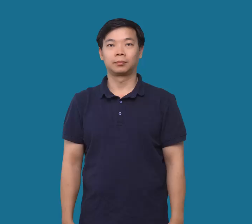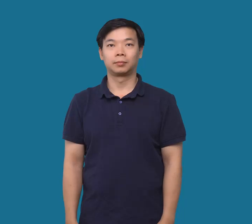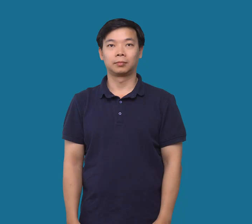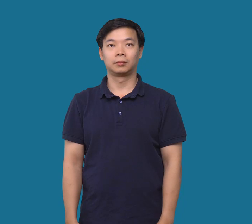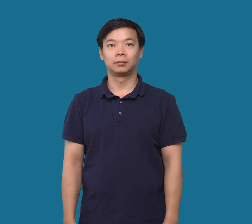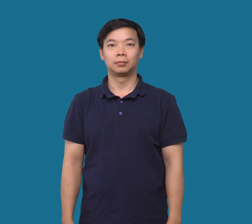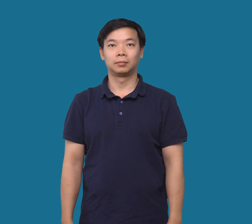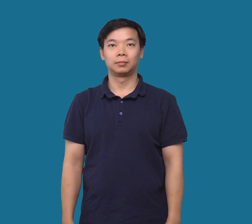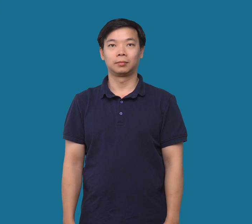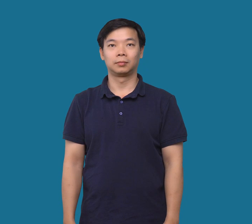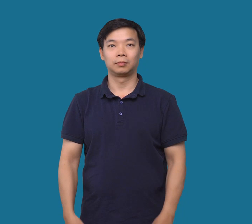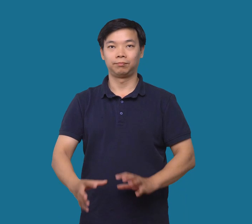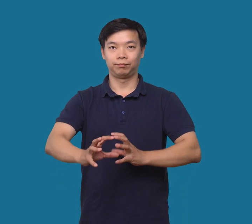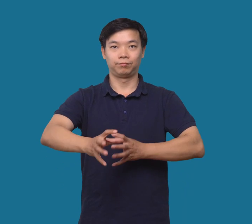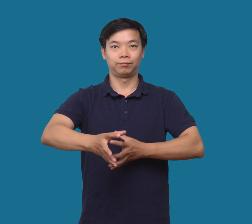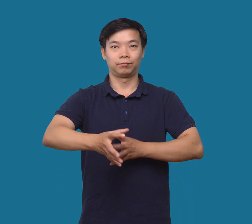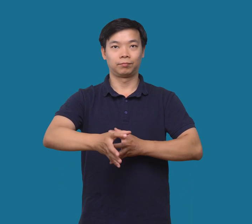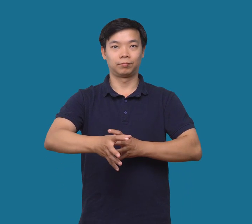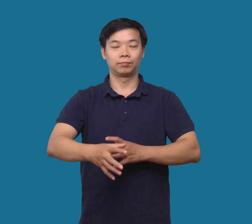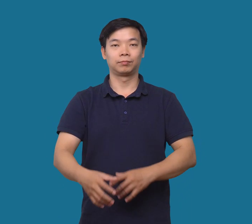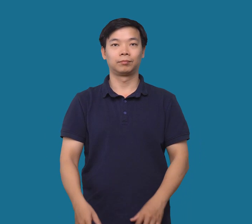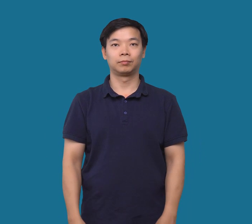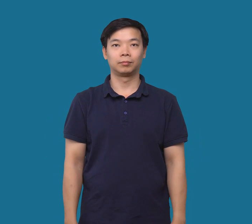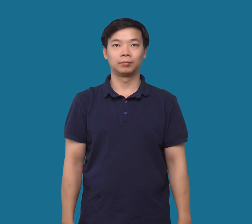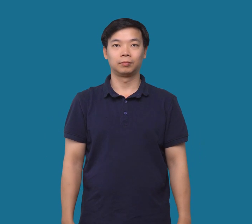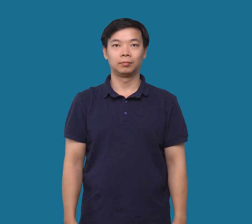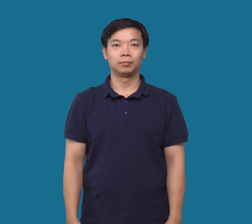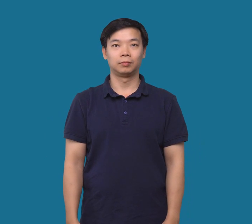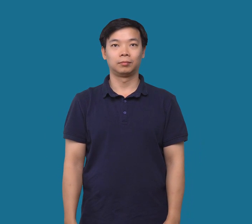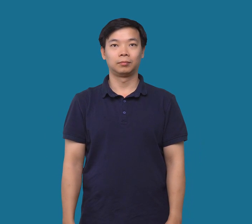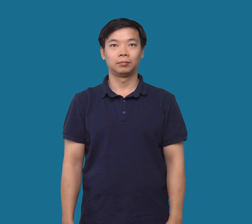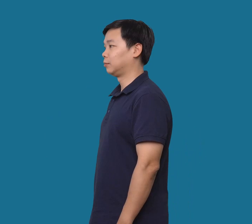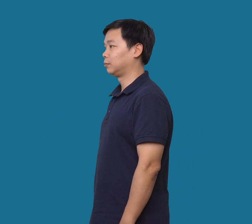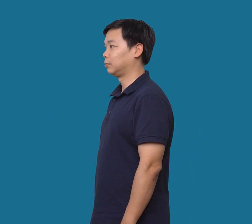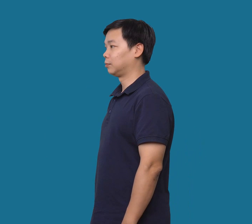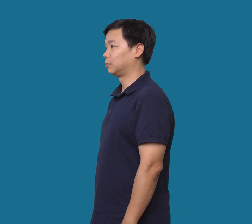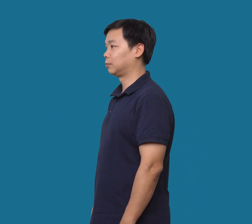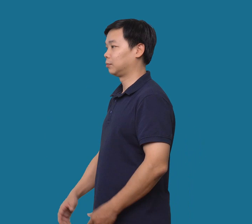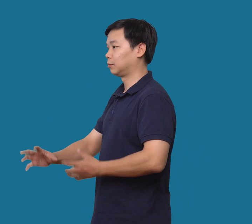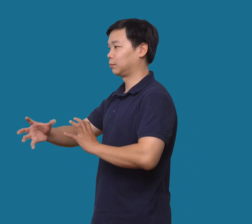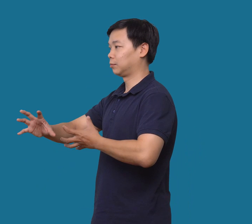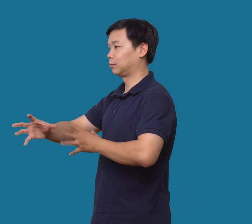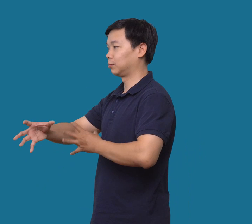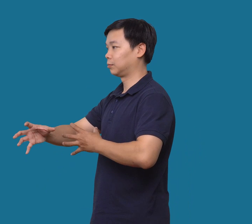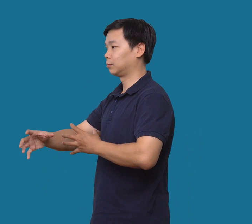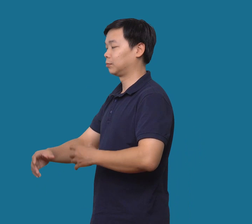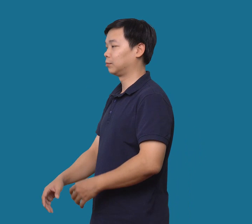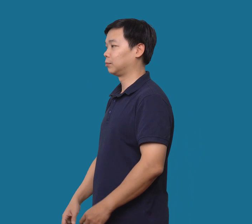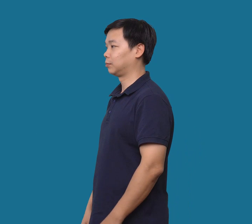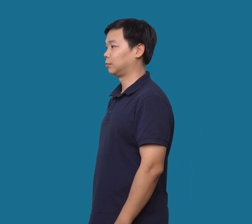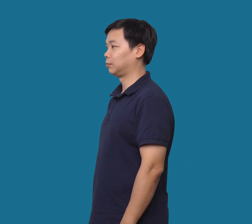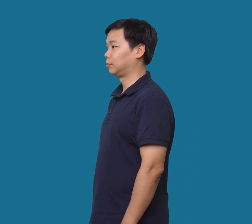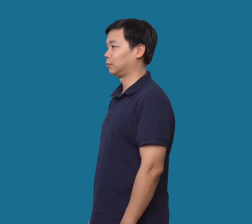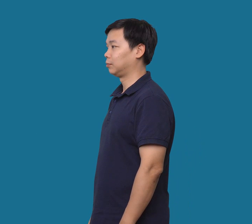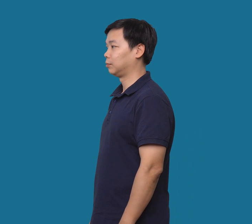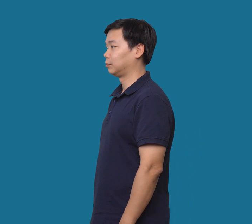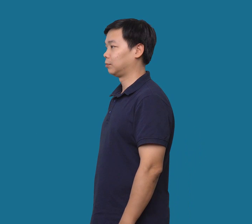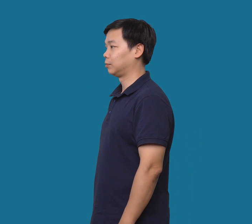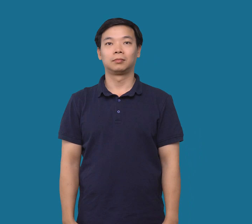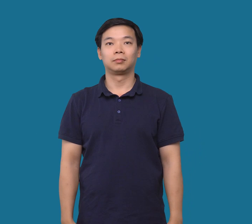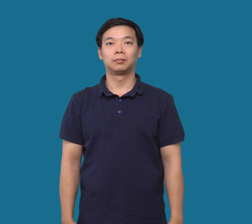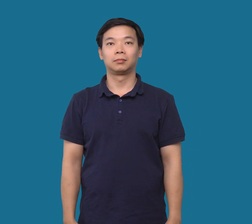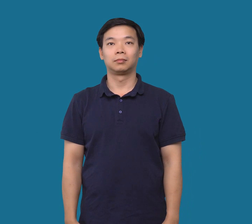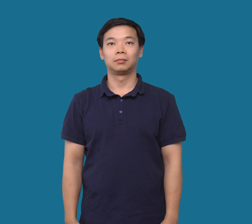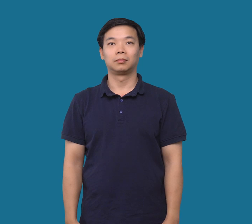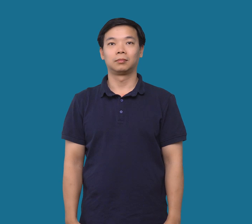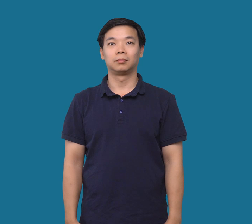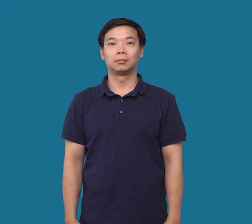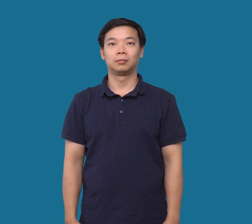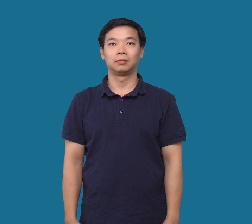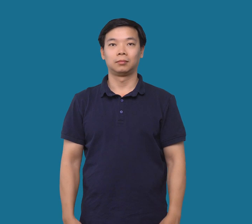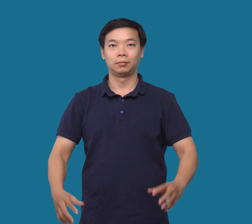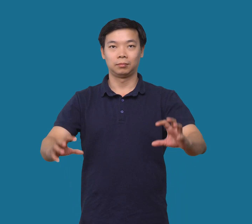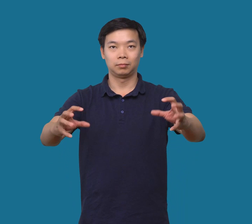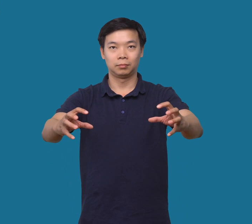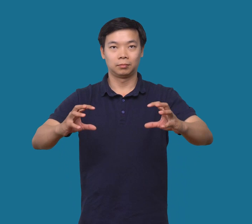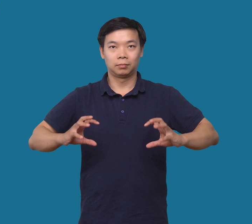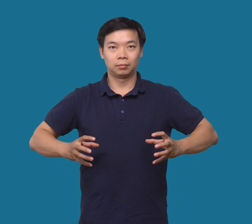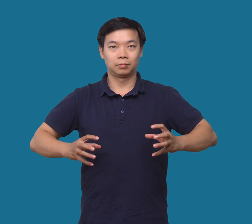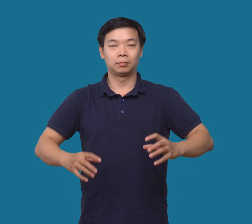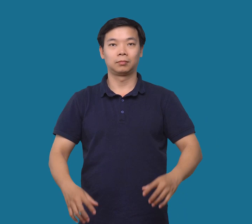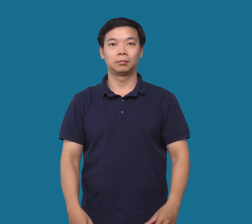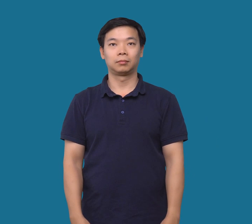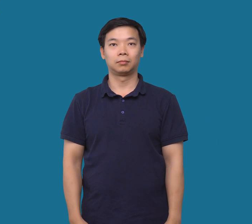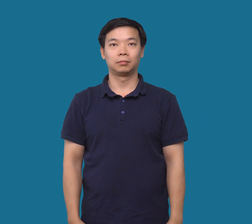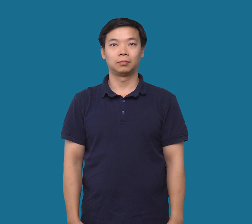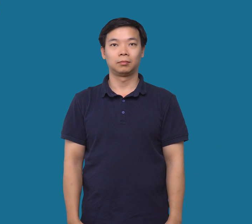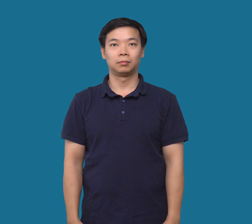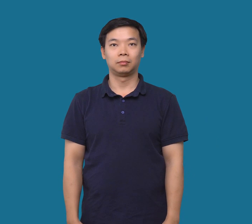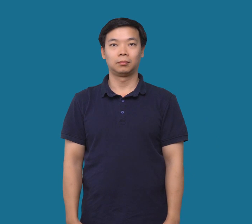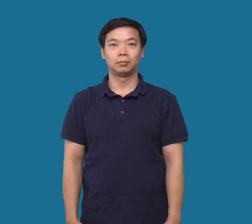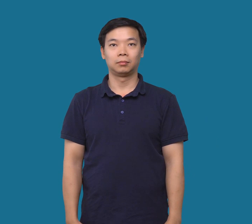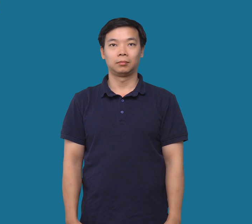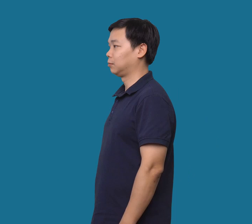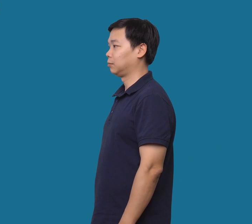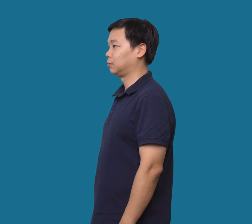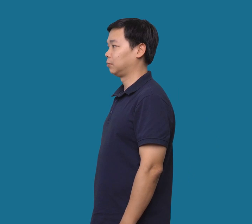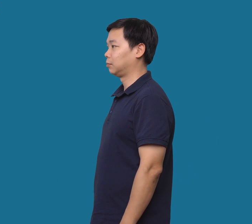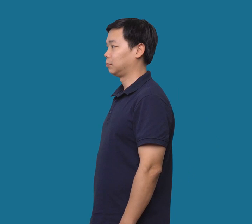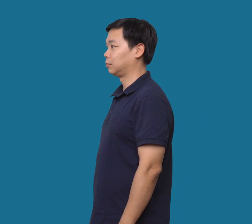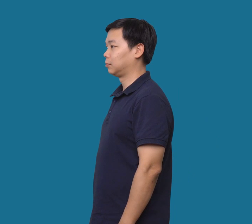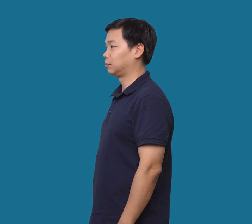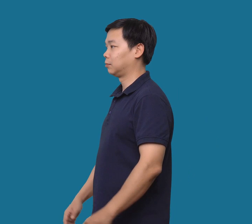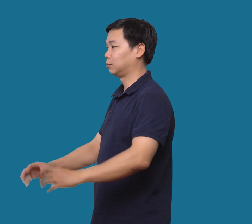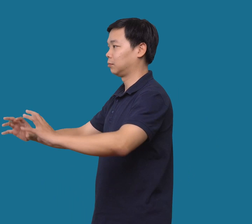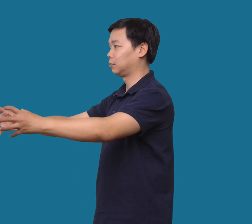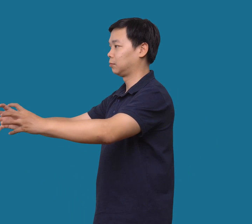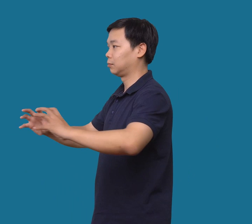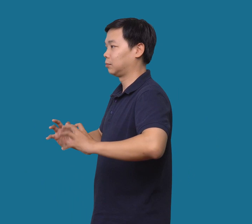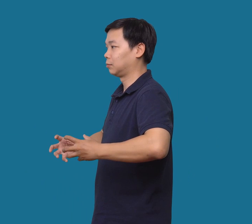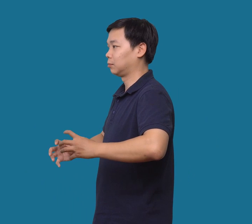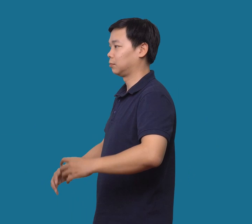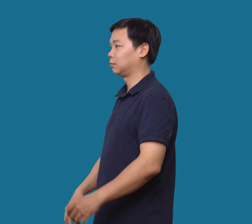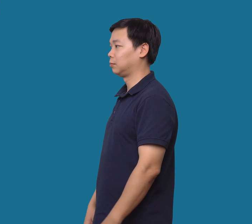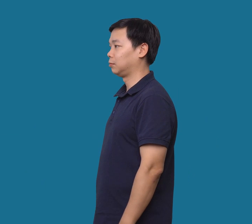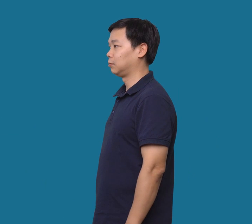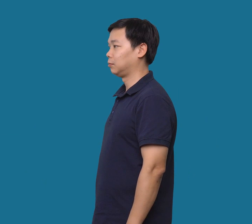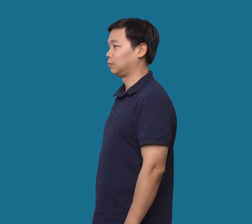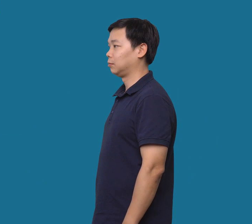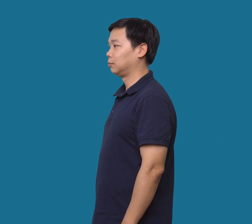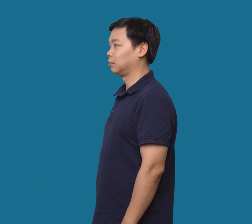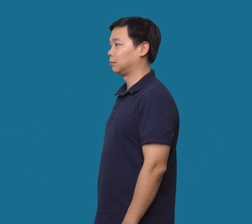bánh xe